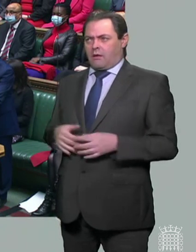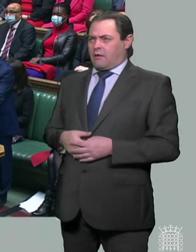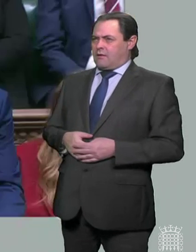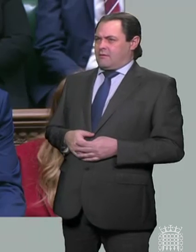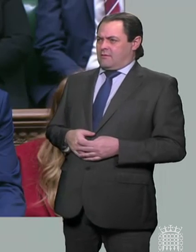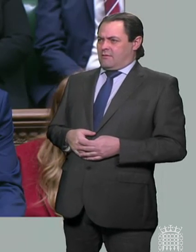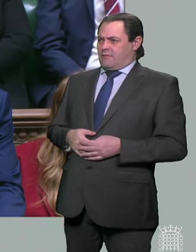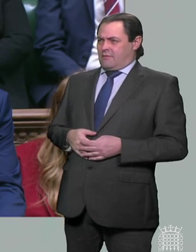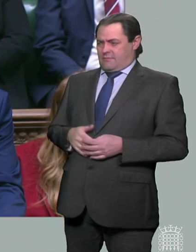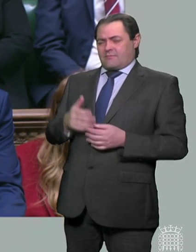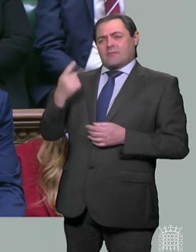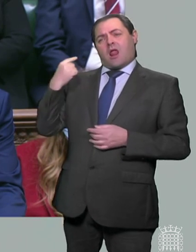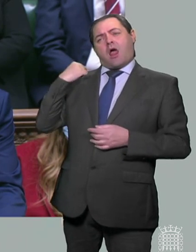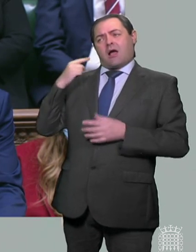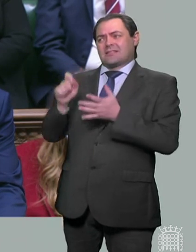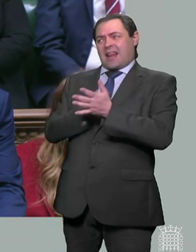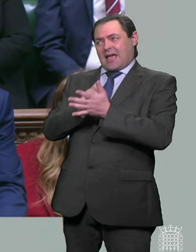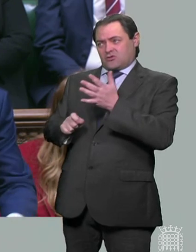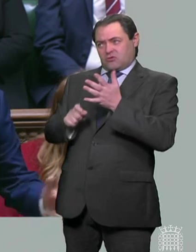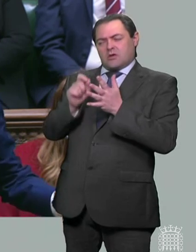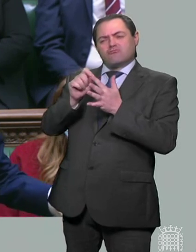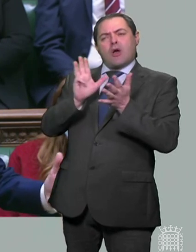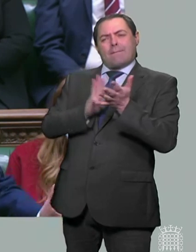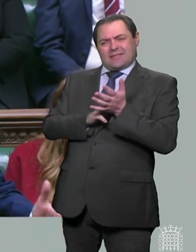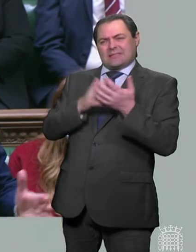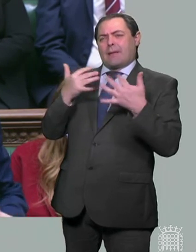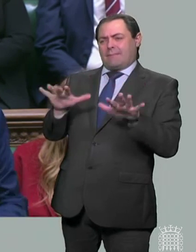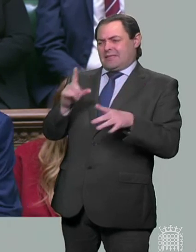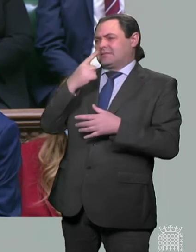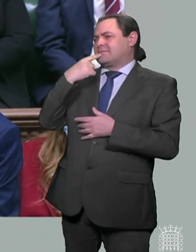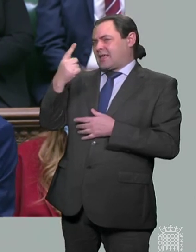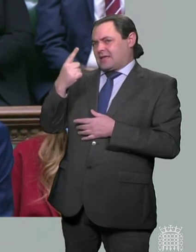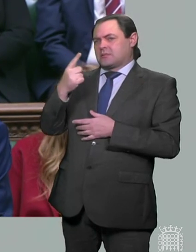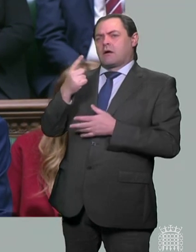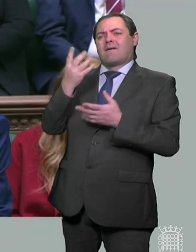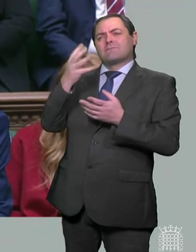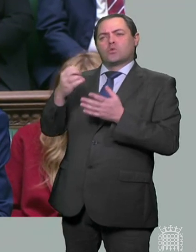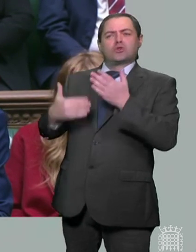At the last election, the Prime Minister promised to build 40 new hospitals.